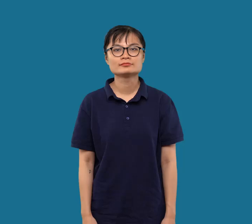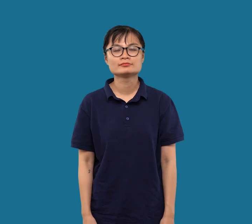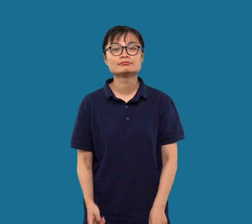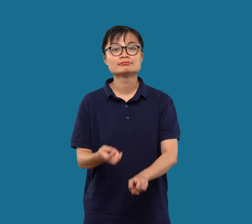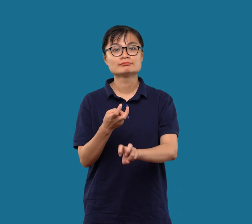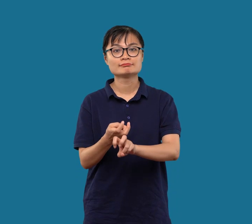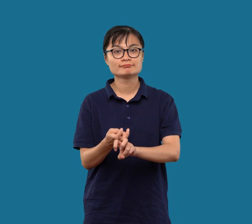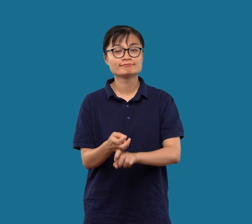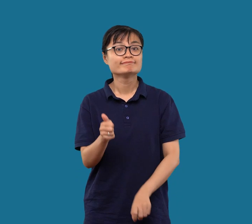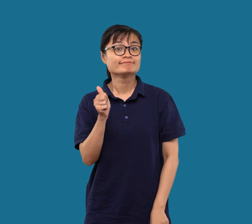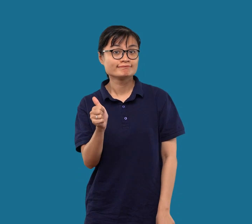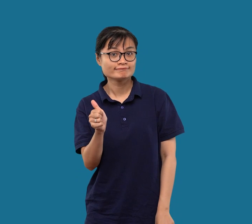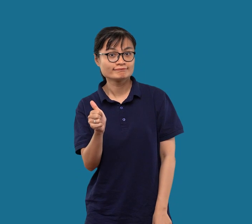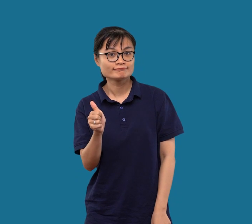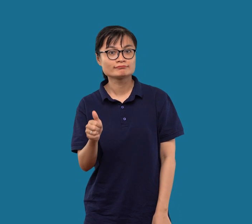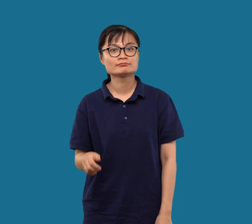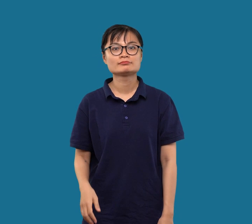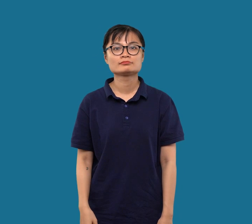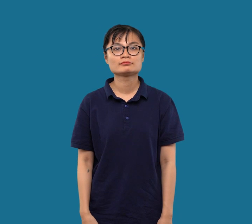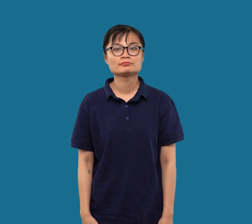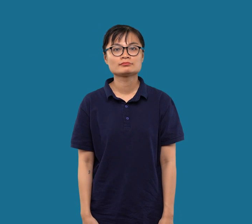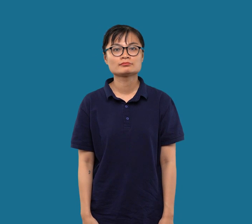đất màu mỡ